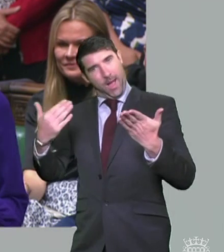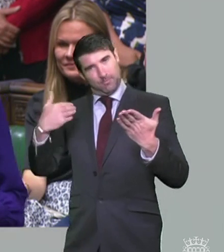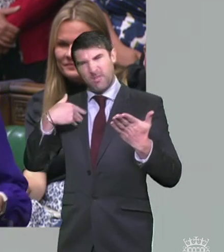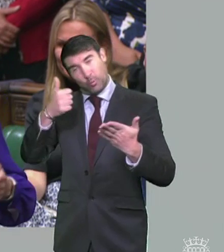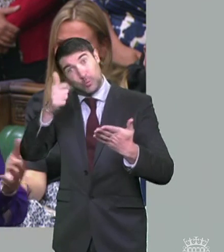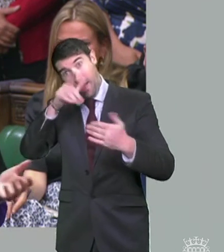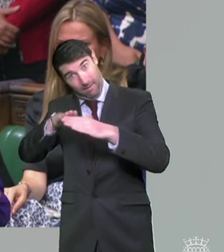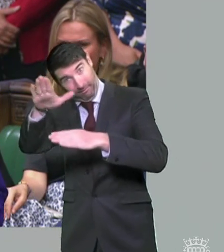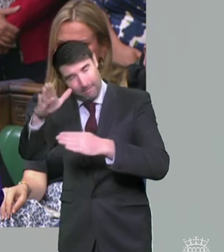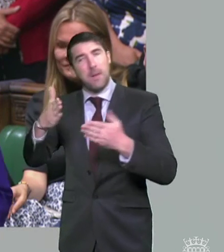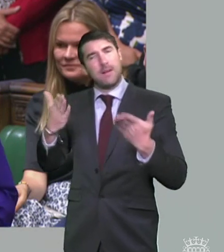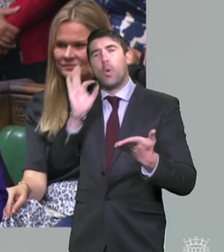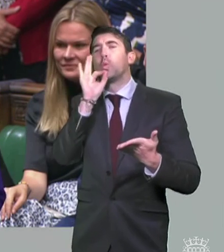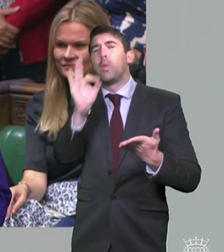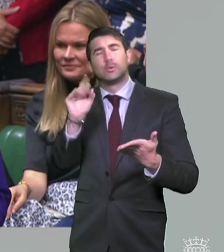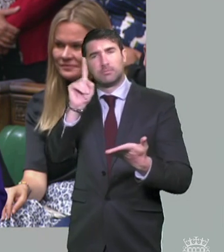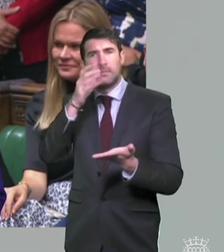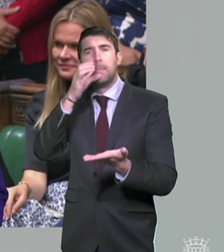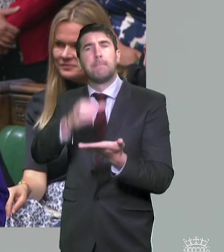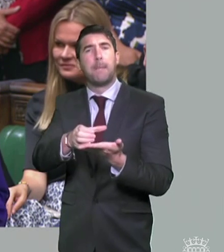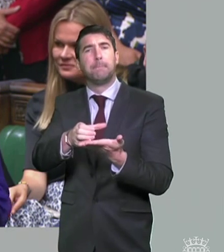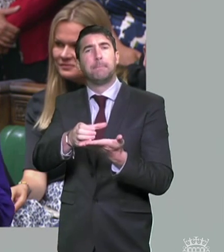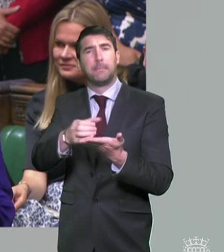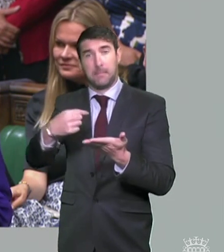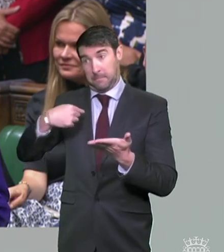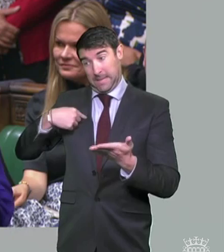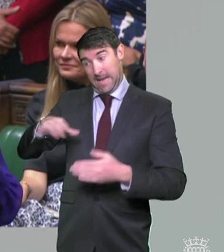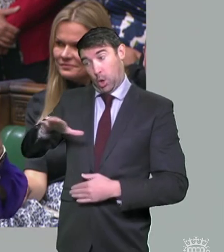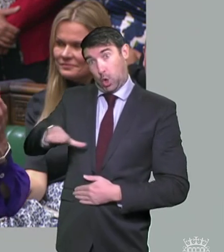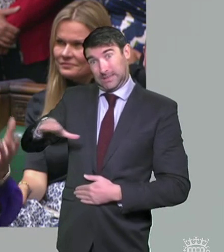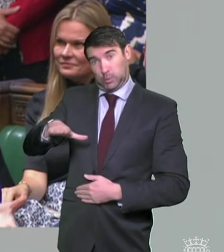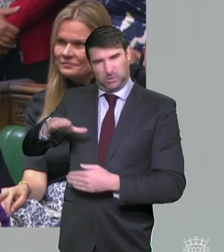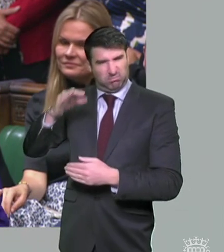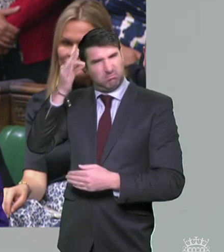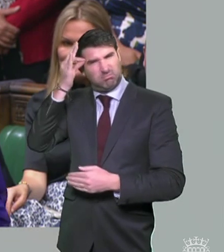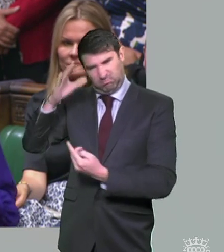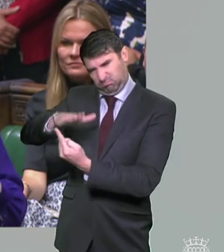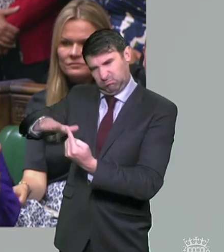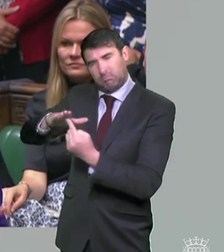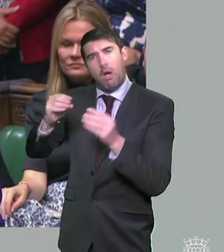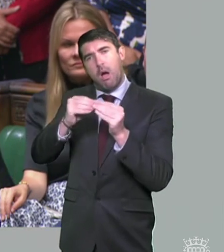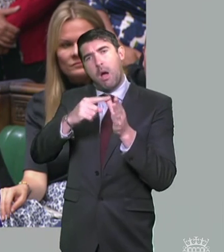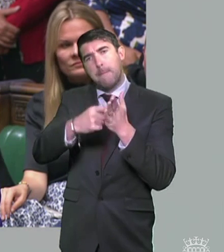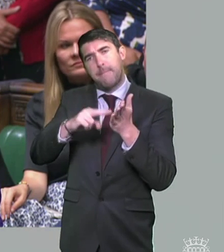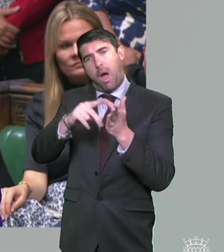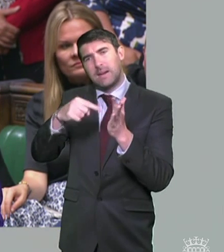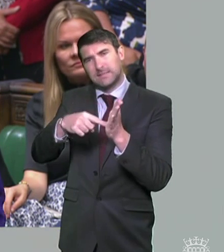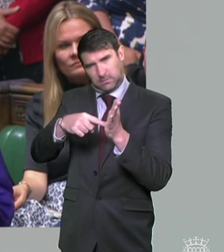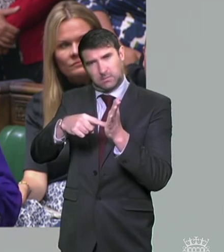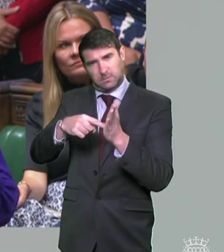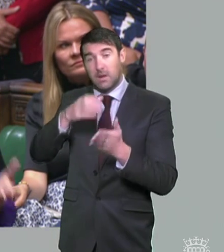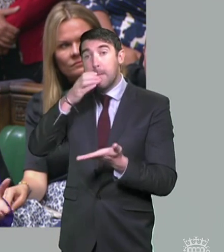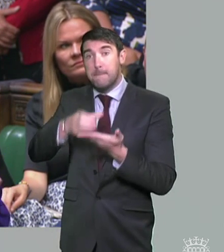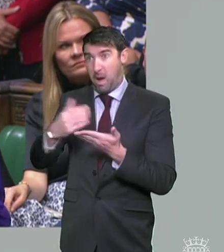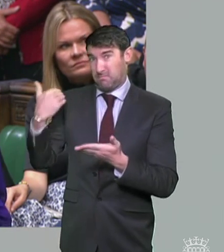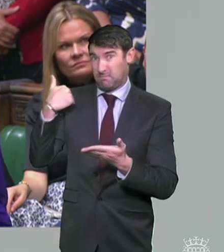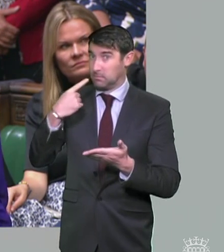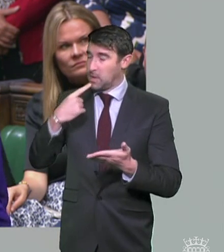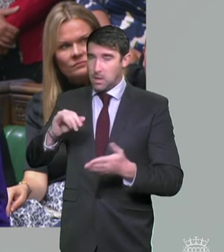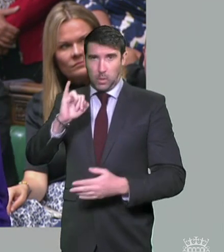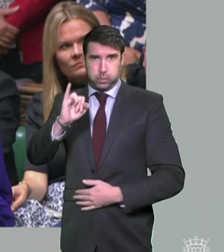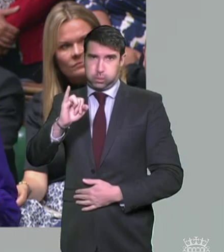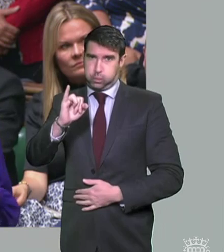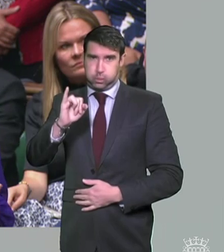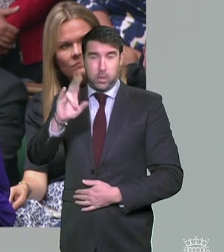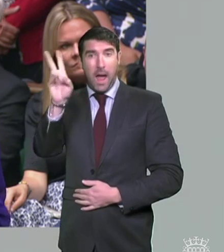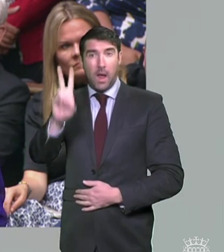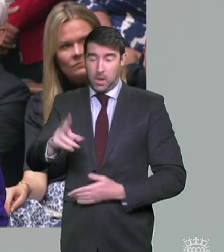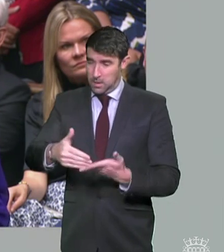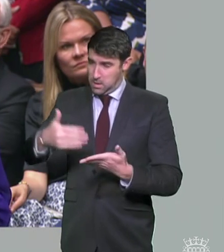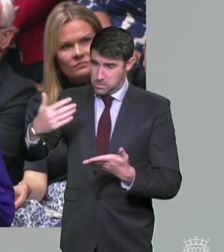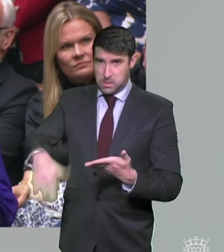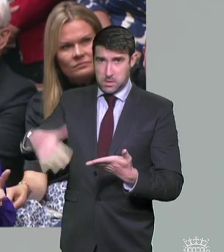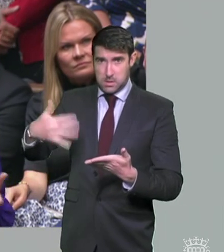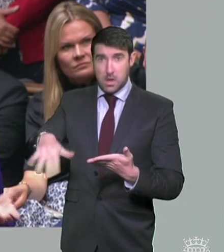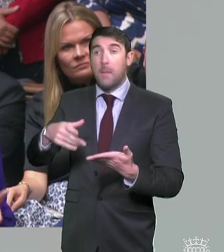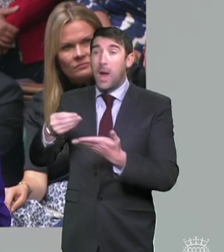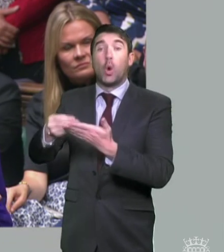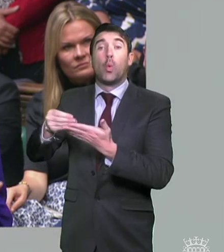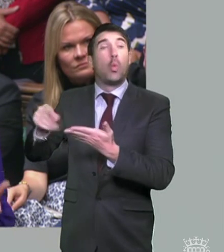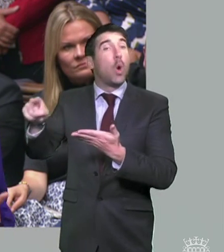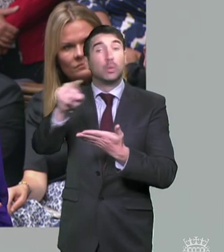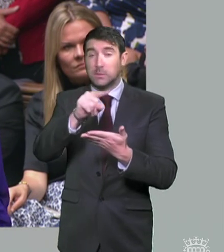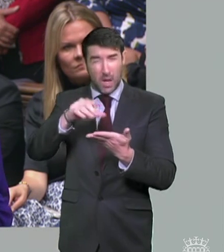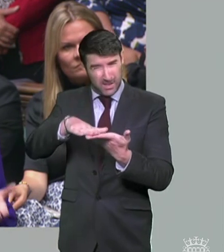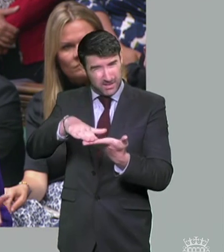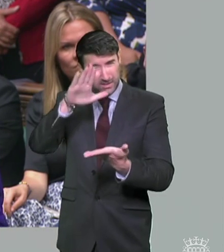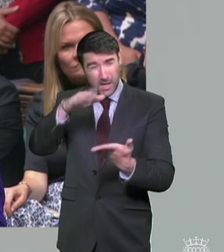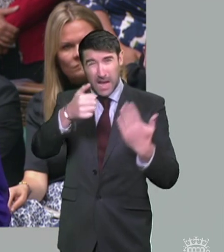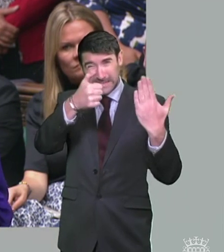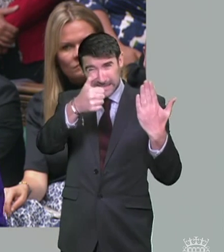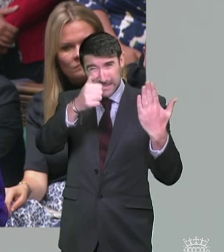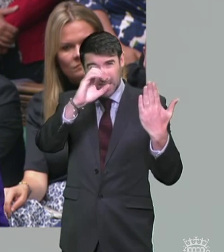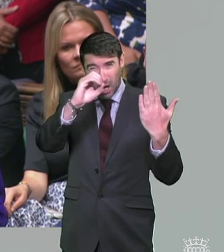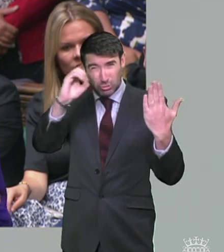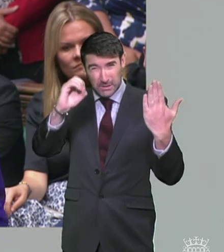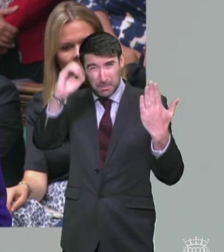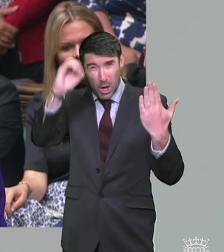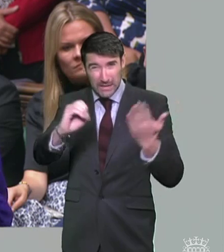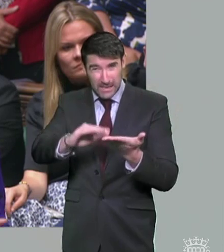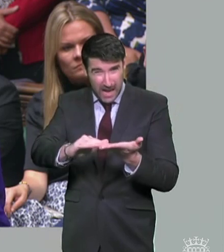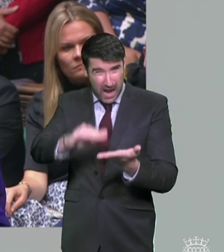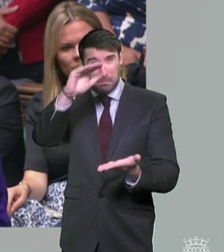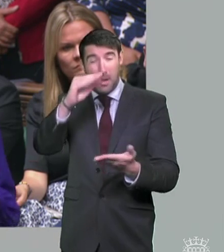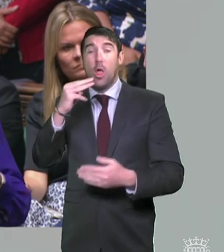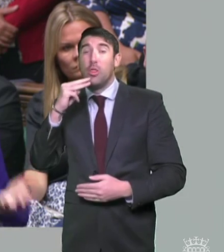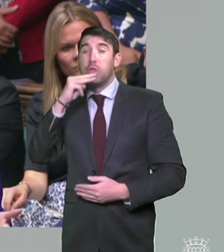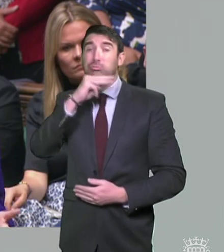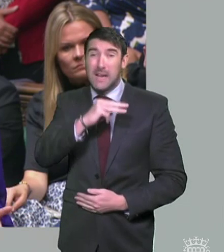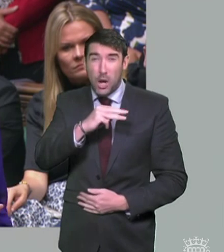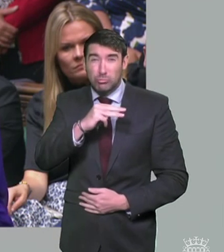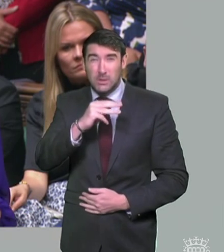A pub restaurant in my constituency of Barnet got in touch with me to say they were struggling to find an energy supplier, and the quotes they had got hold of showed that they would be paying a 600% increase in their bill to £320,000.